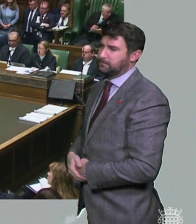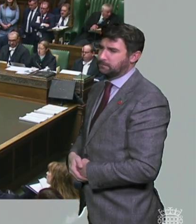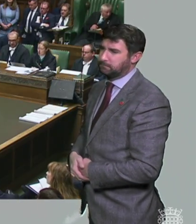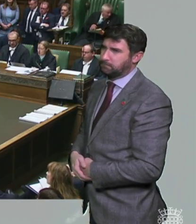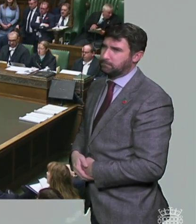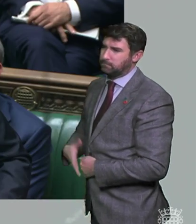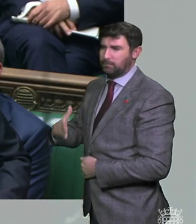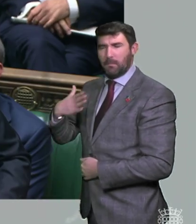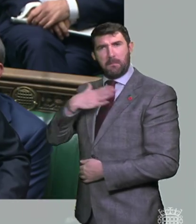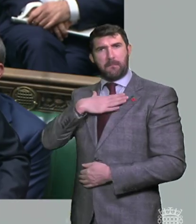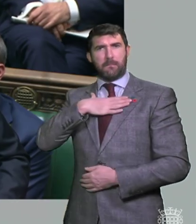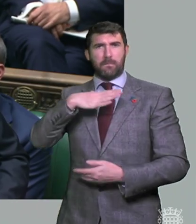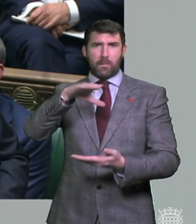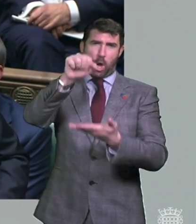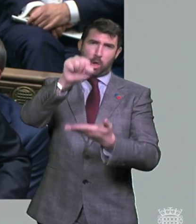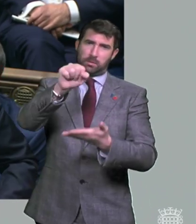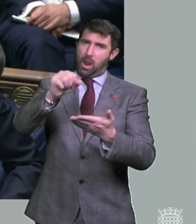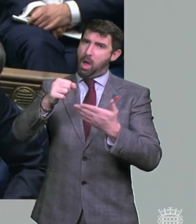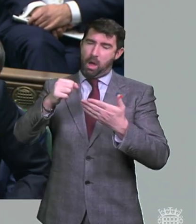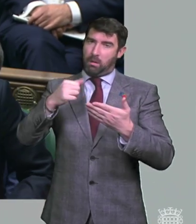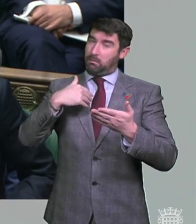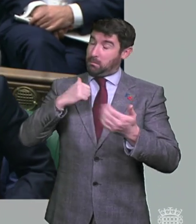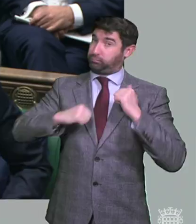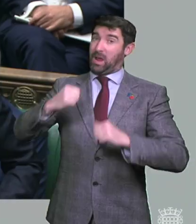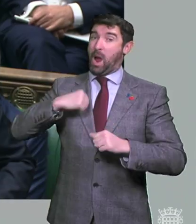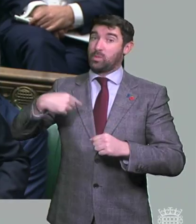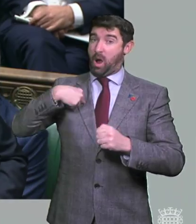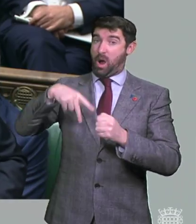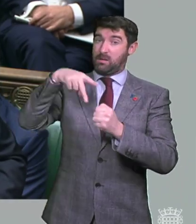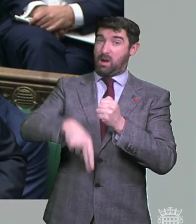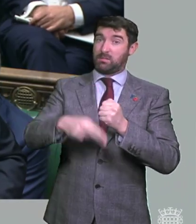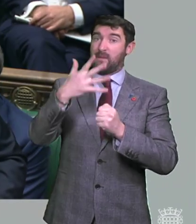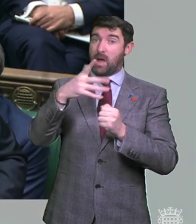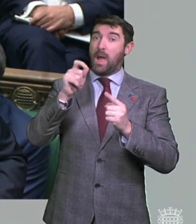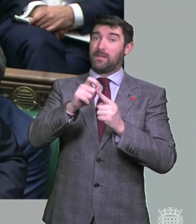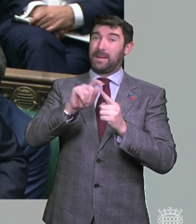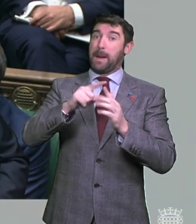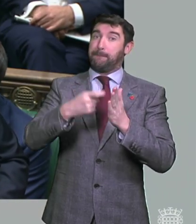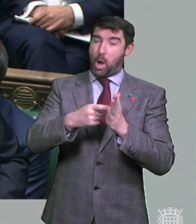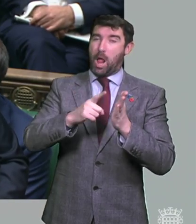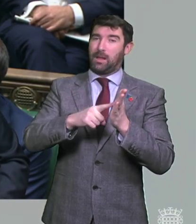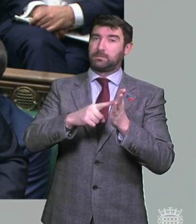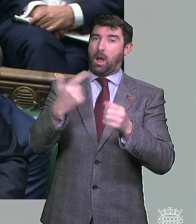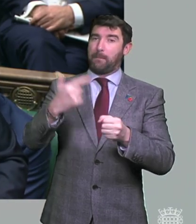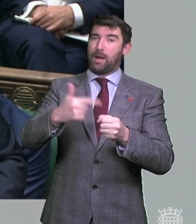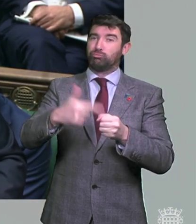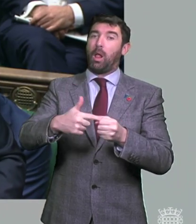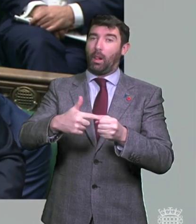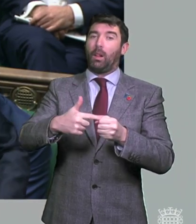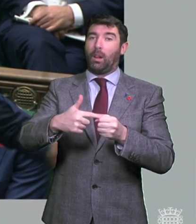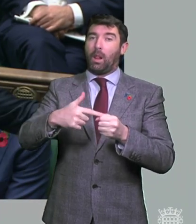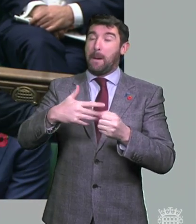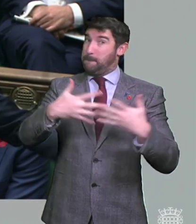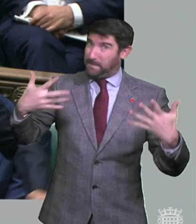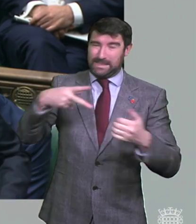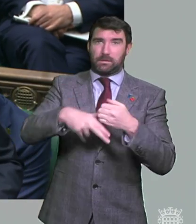As Chancellor, I was pleased to cut fuel duty by 5p a litre—the biggest-ever cut—to help motorists in our country.